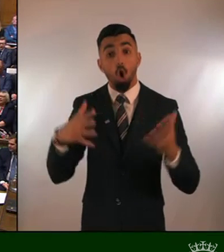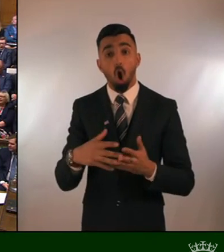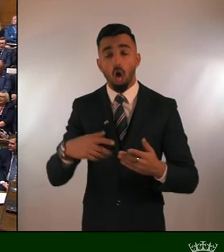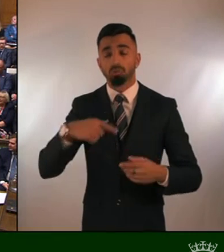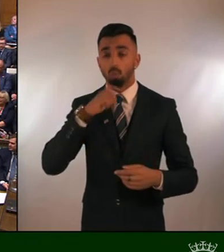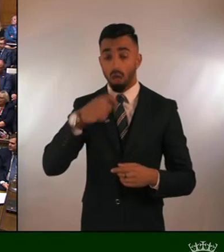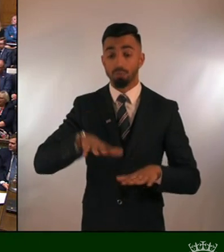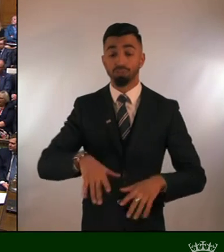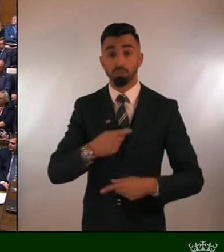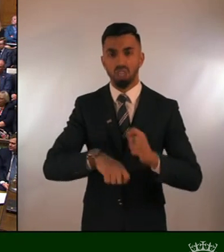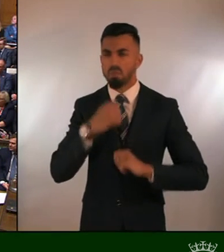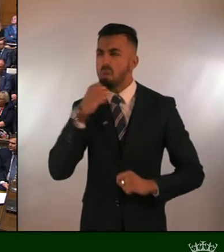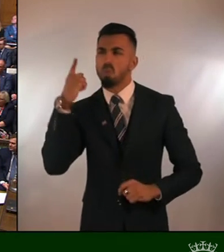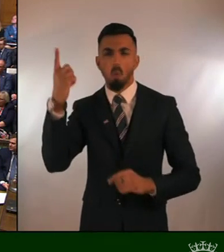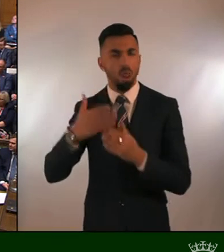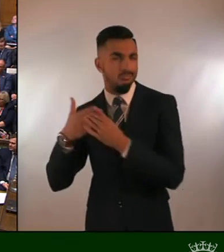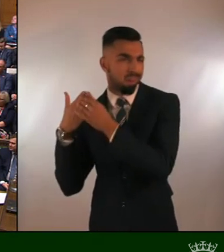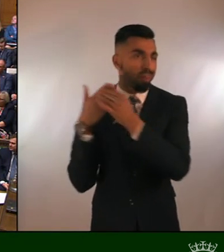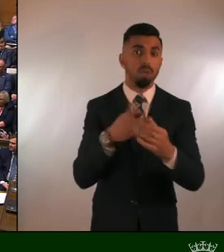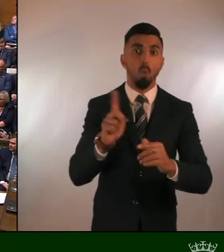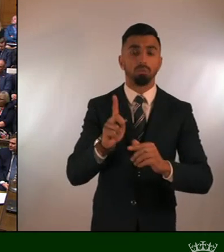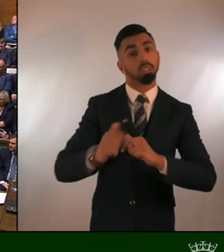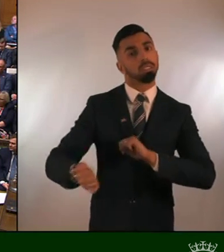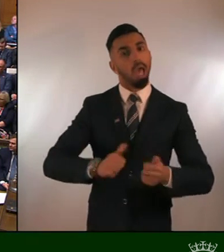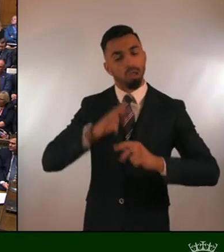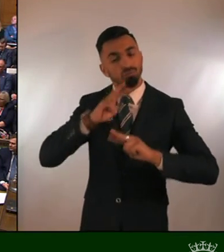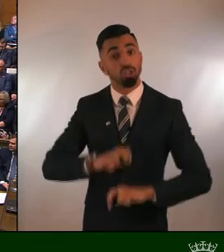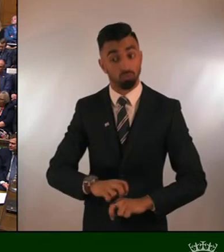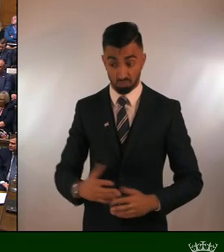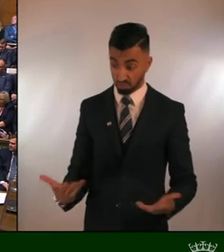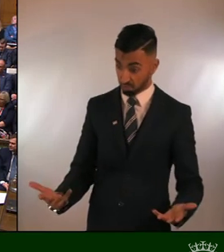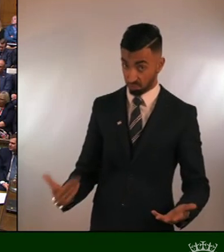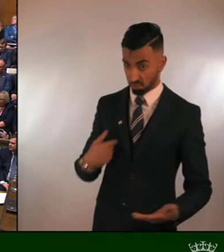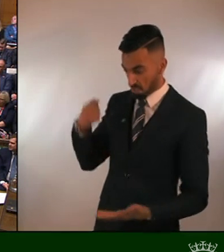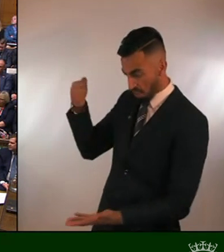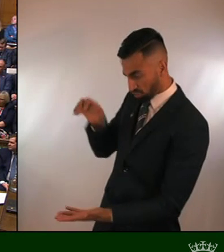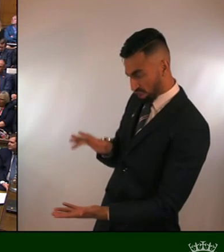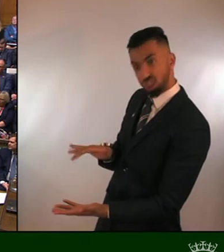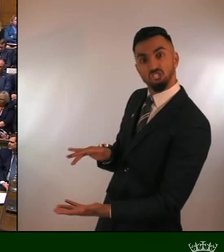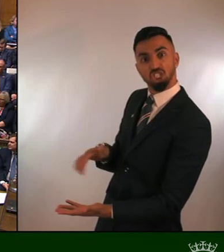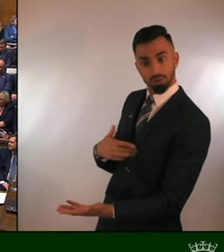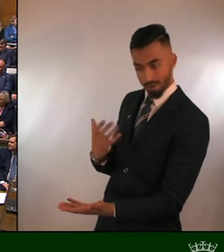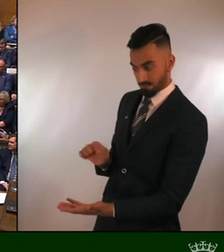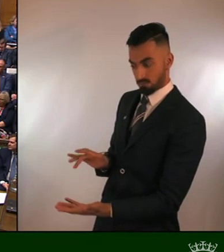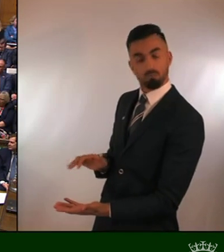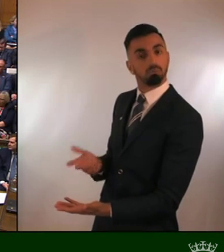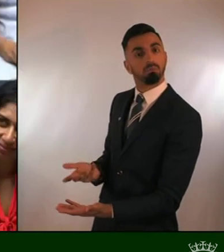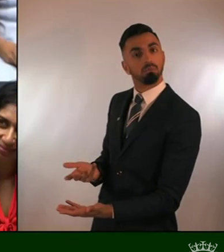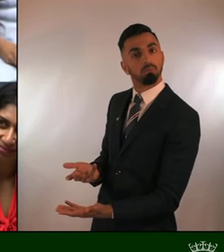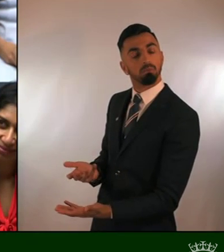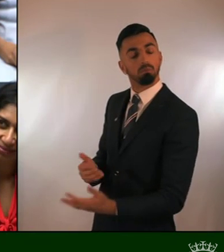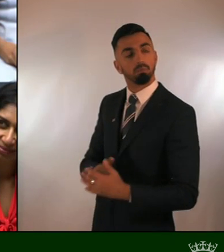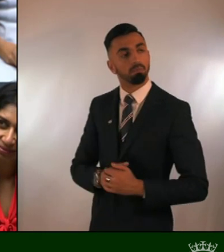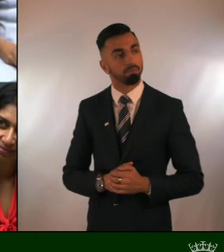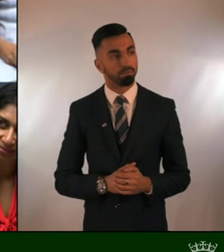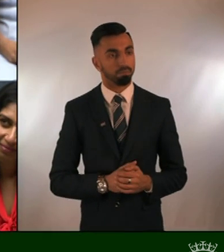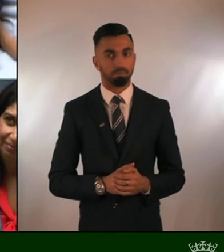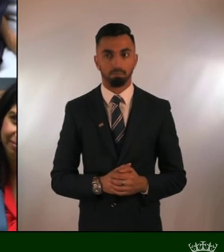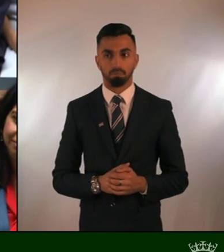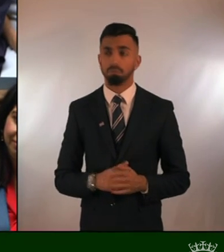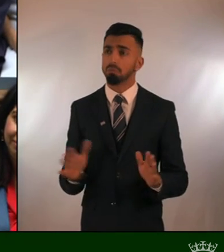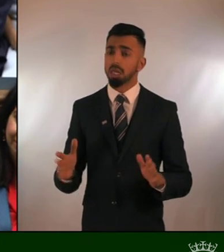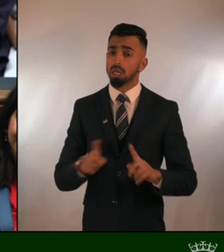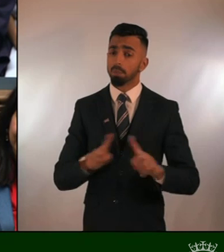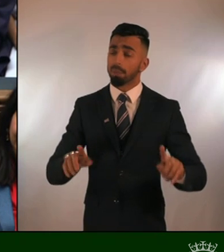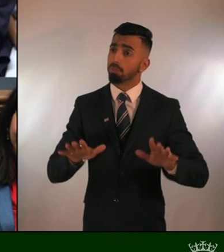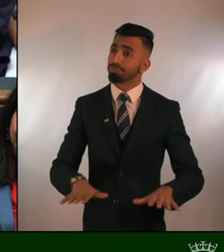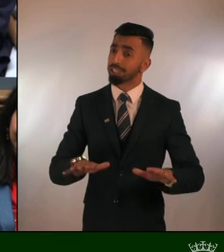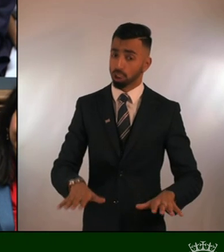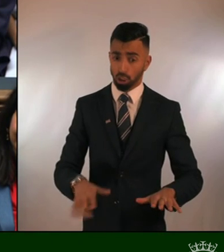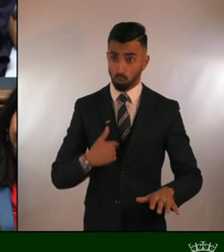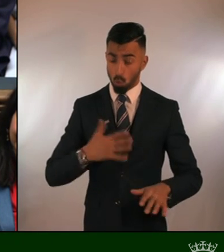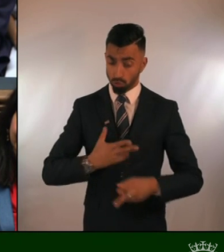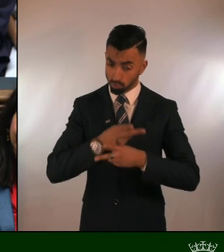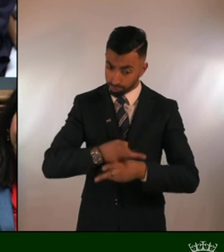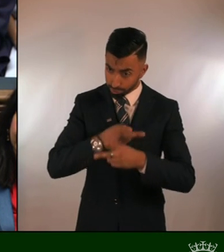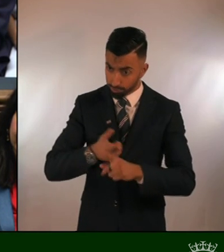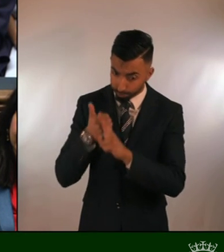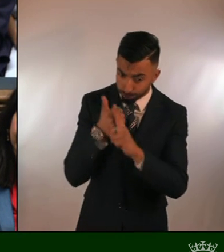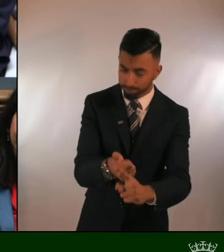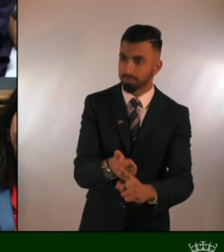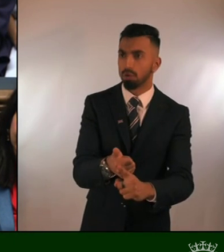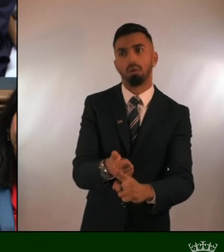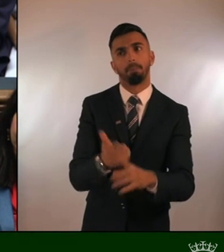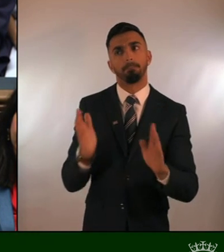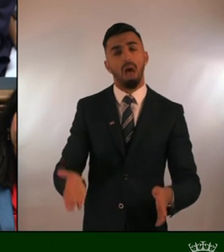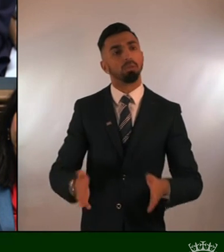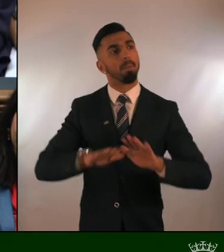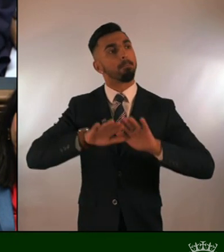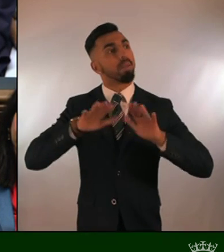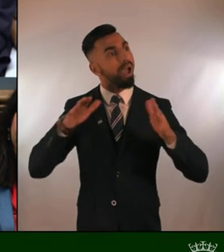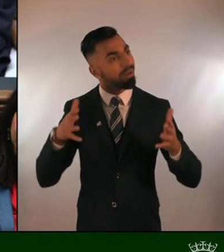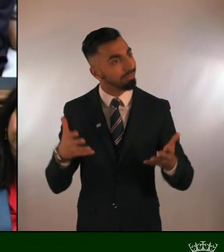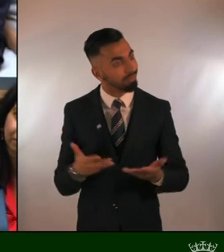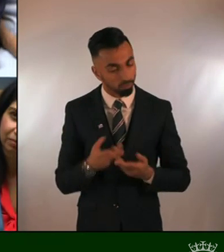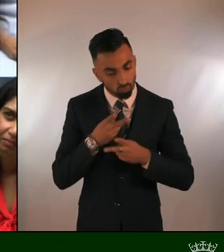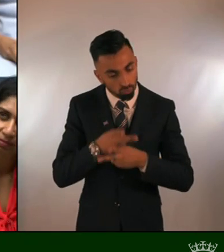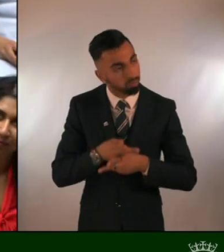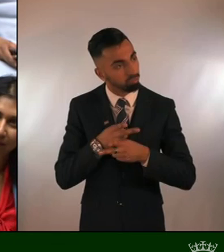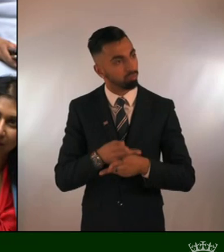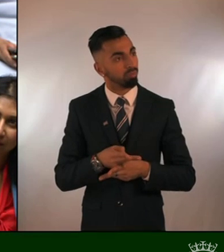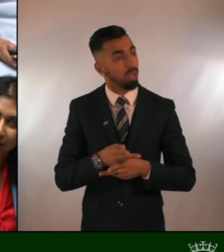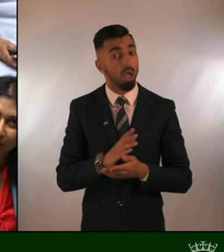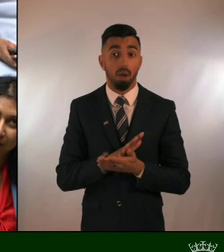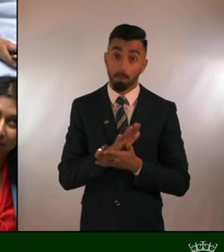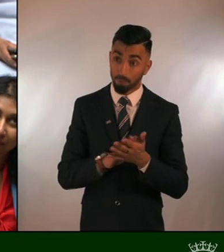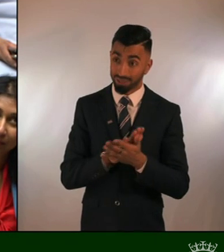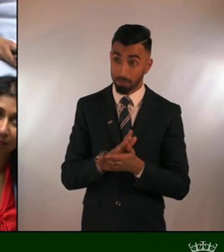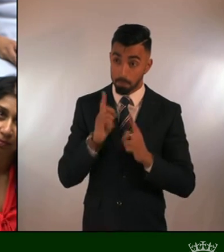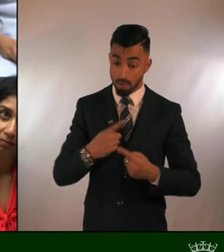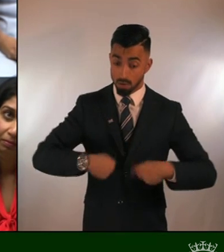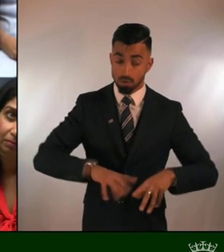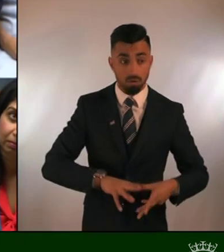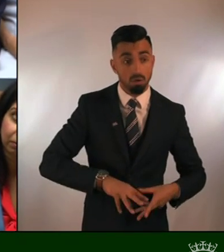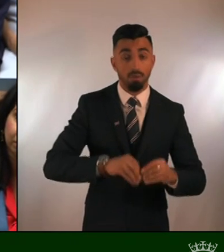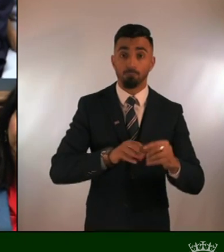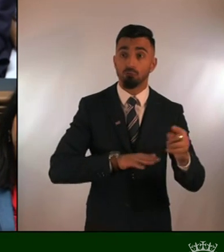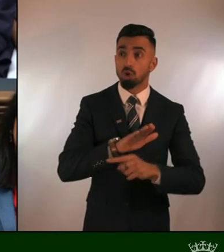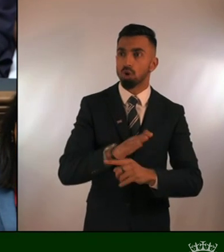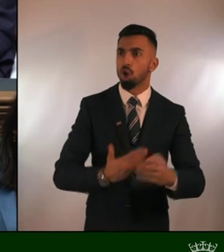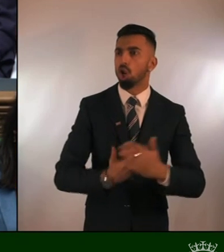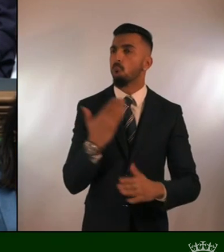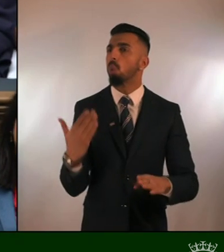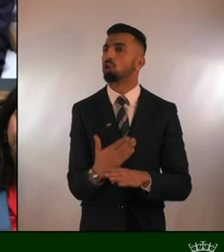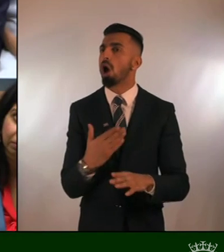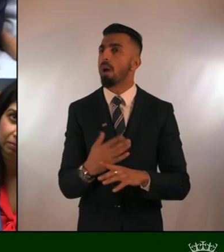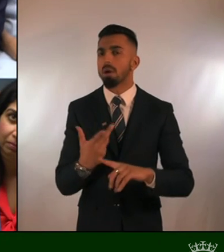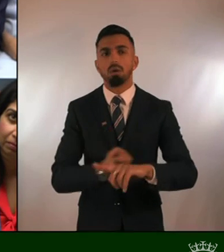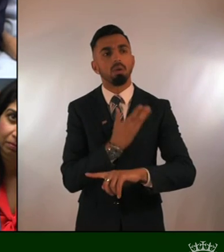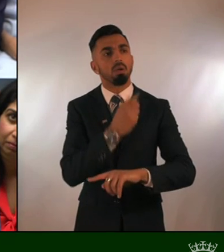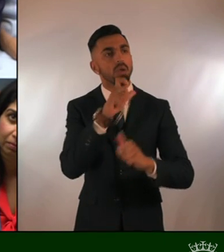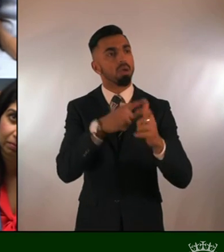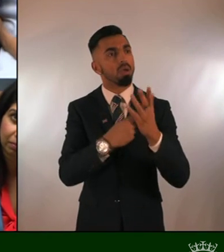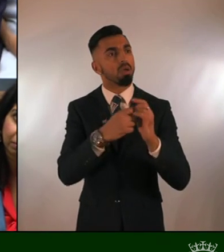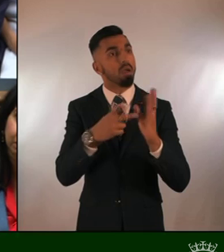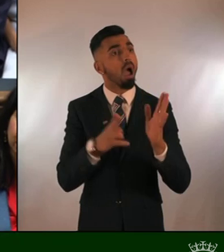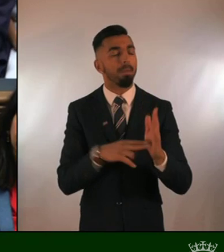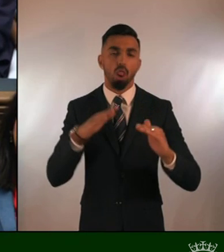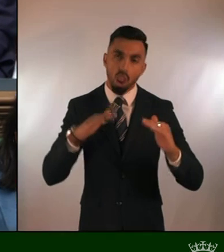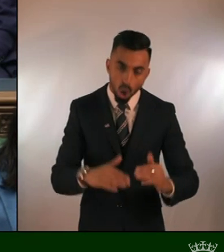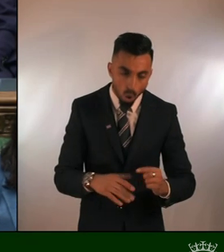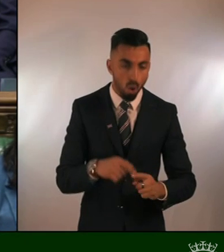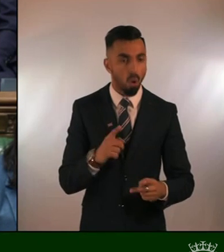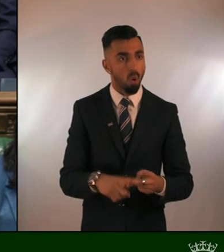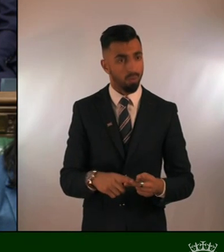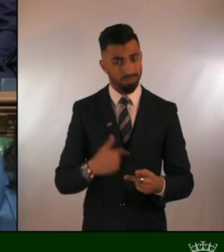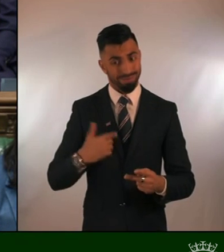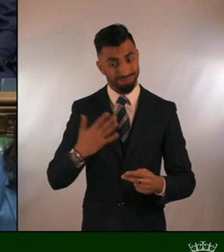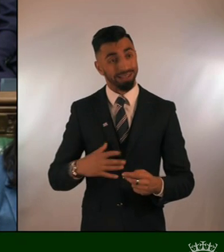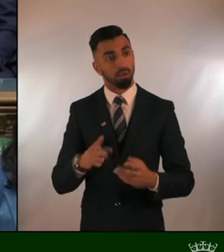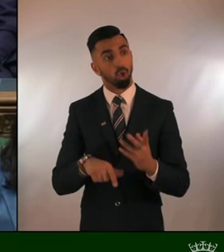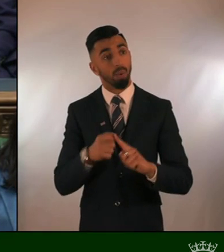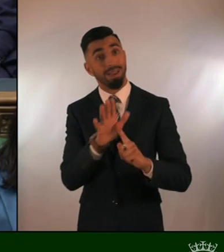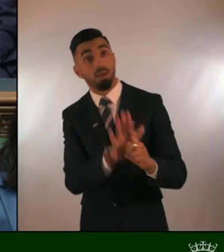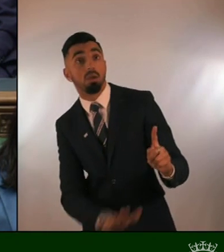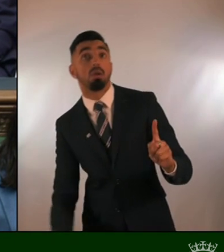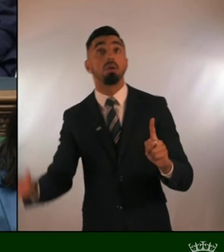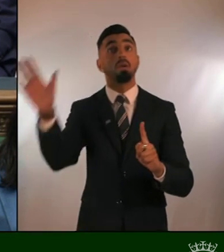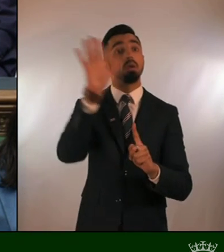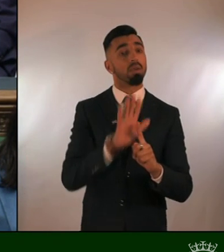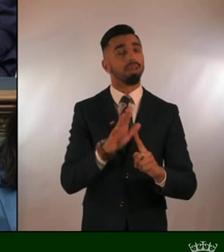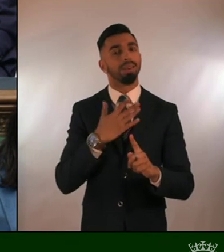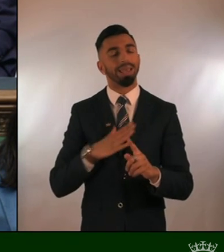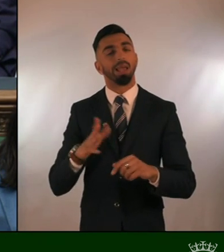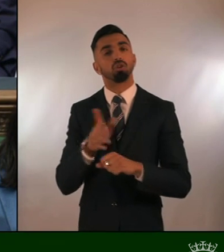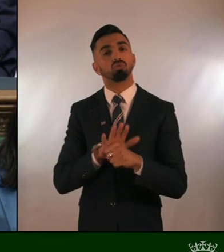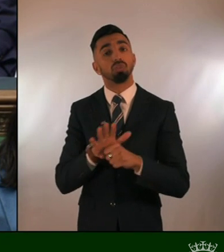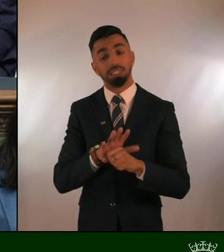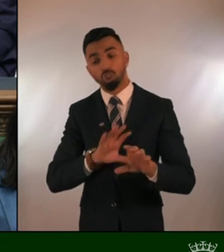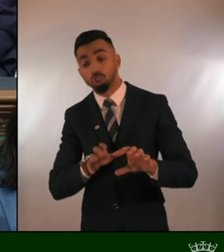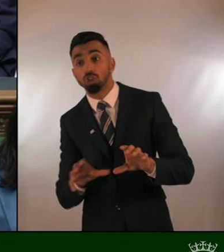There can be no lasting prosperity for our people if we do not protect our planet, so the fourth part of our plan for prosperity is to create the high-skill, high-wage, low-carbon jobs of the future; to level up, with completely new industries in our regions and nations; and to raise our productivity and lift our quality of life even